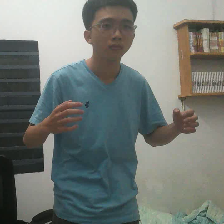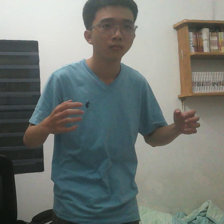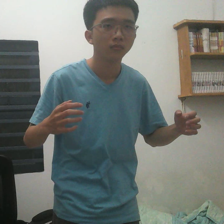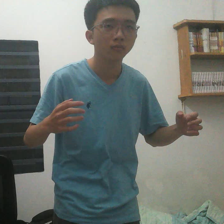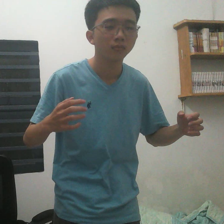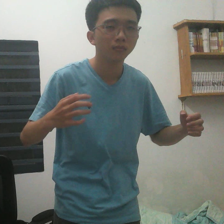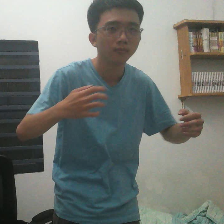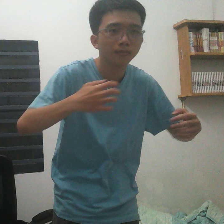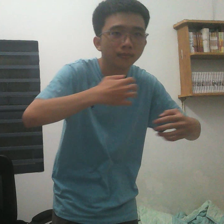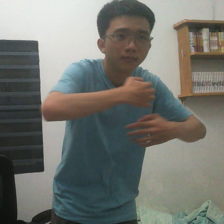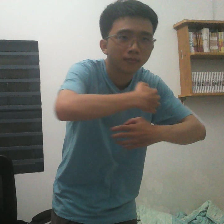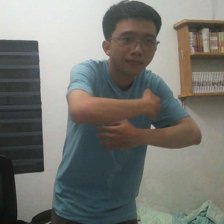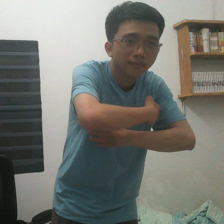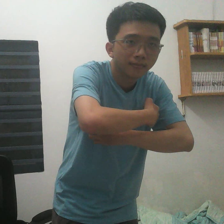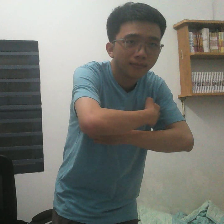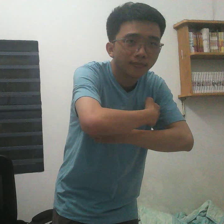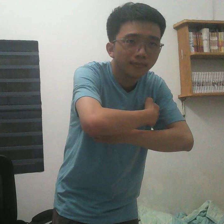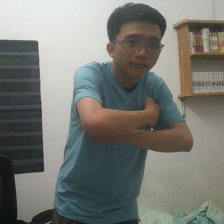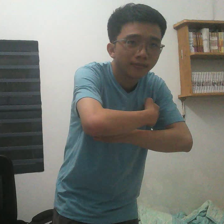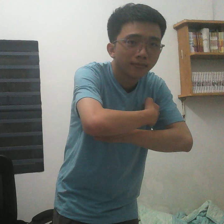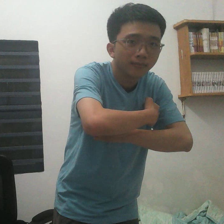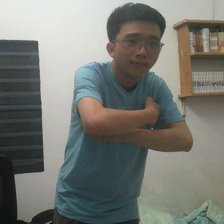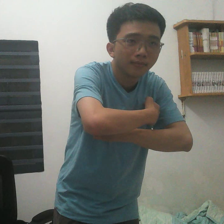om